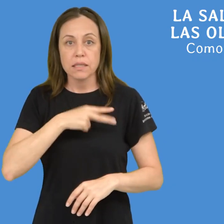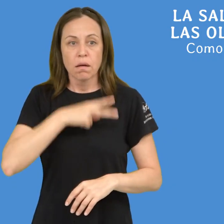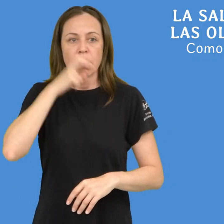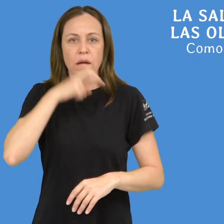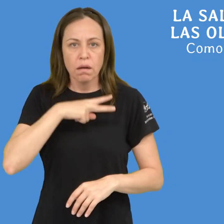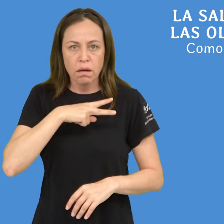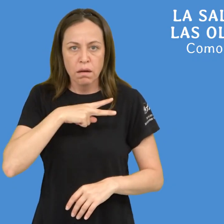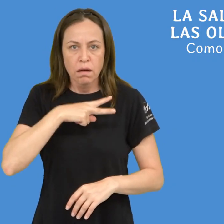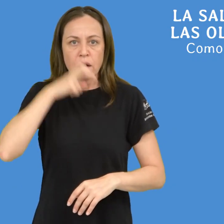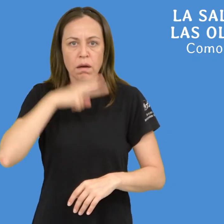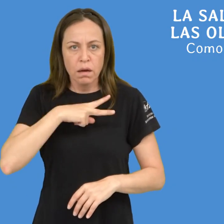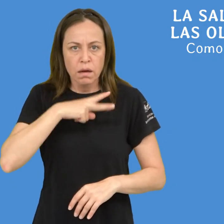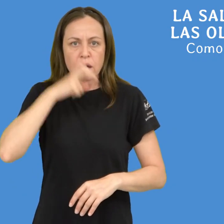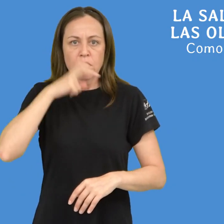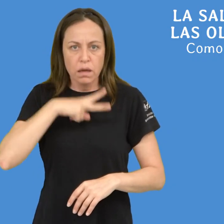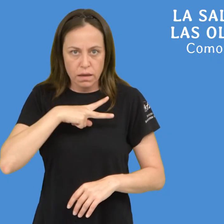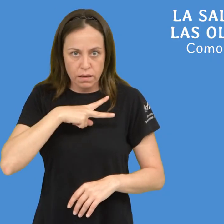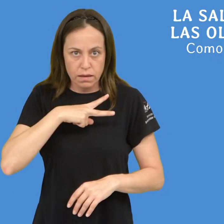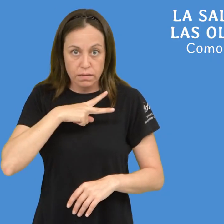respirar